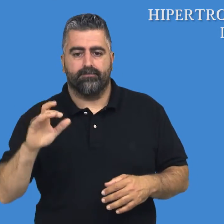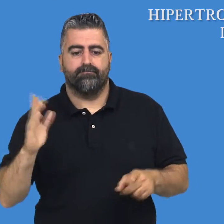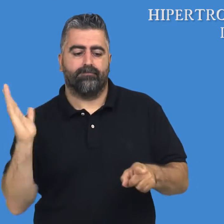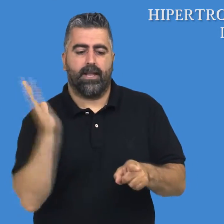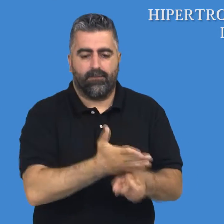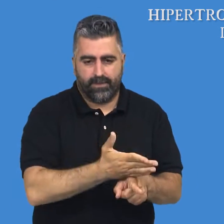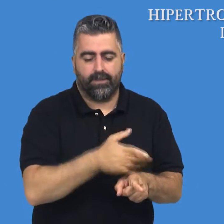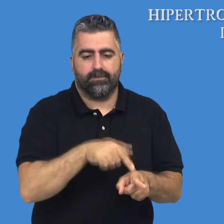afectar